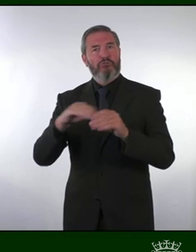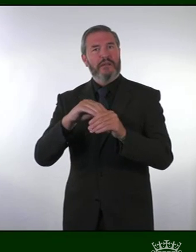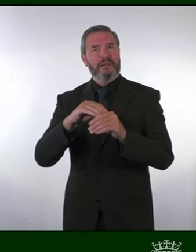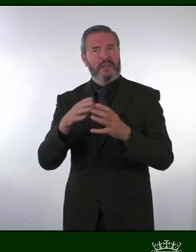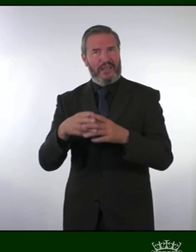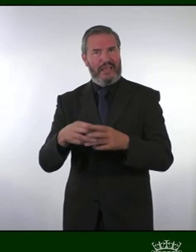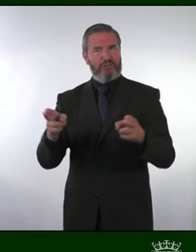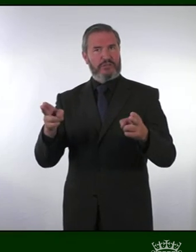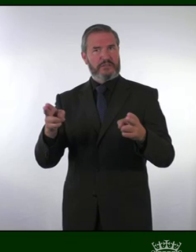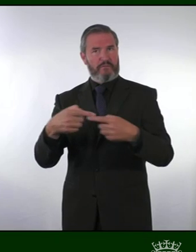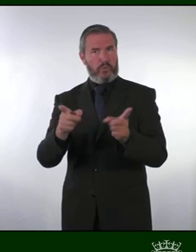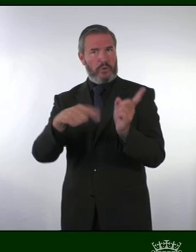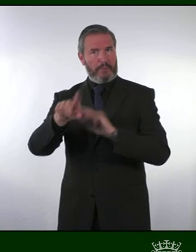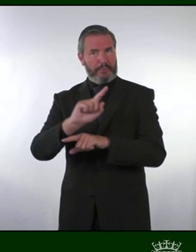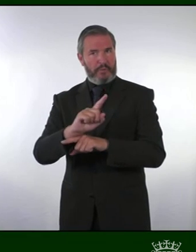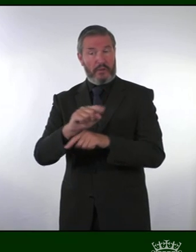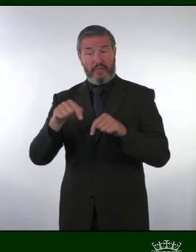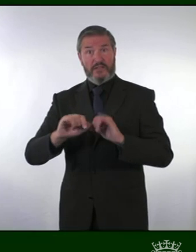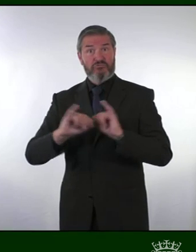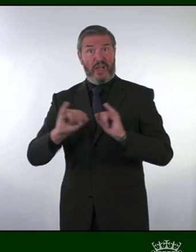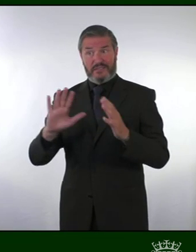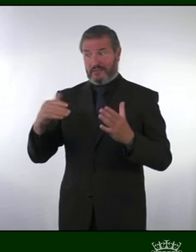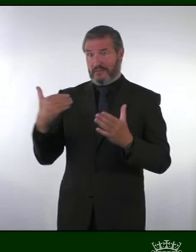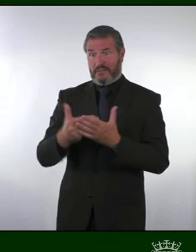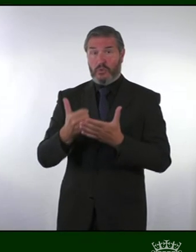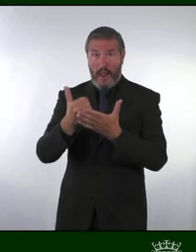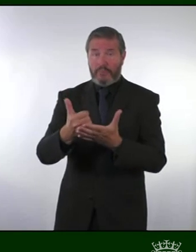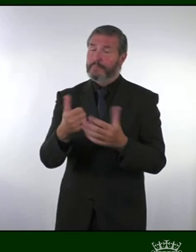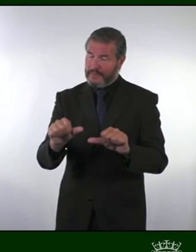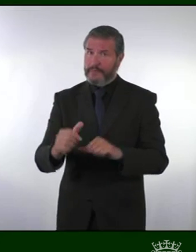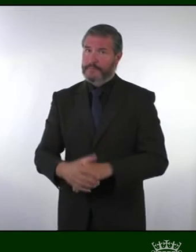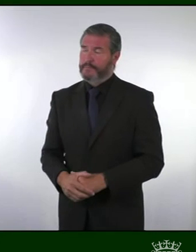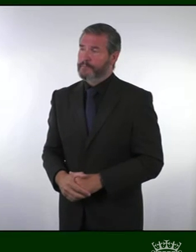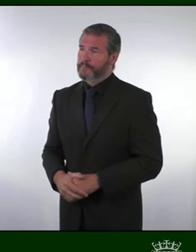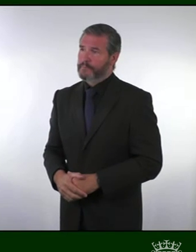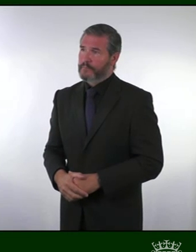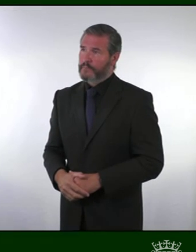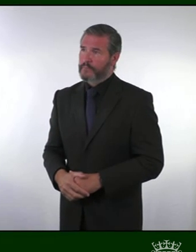We stand by, as we have throughout this crisis, to help the British people through it.